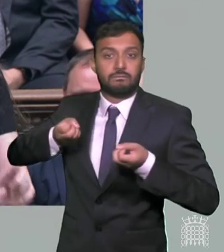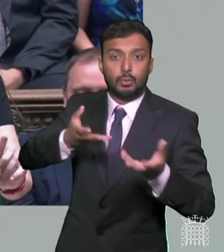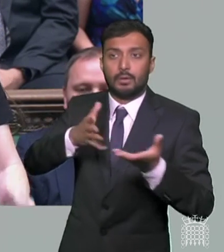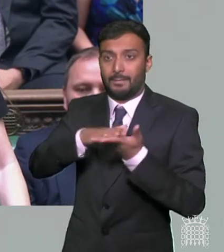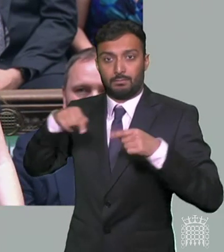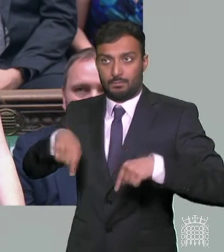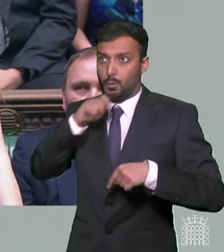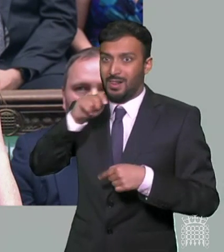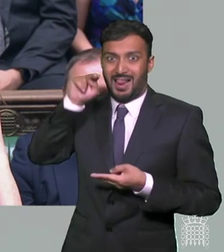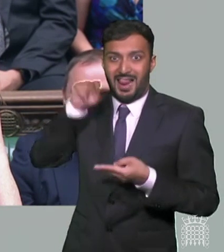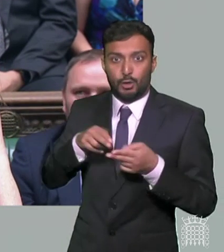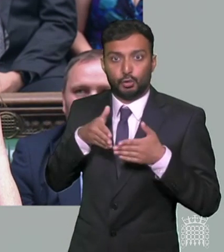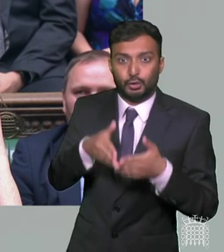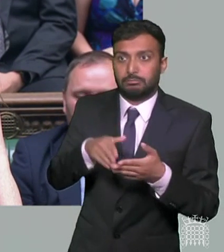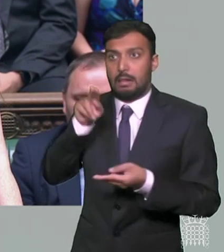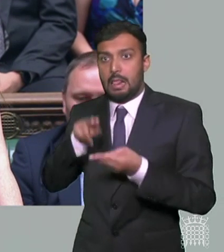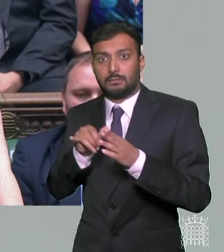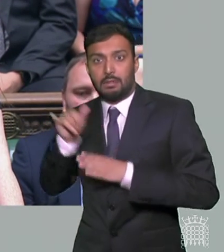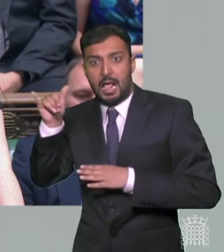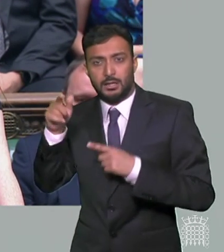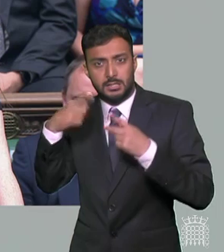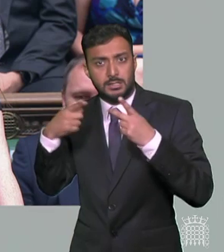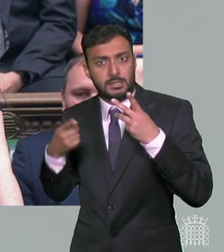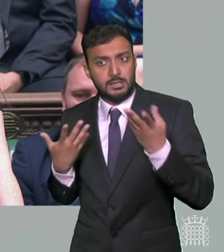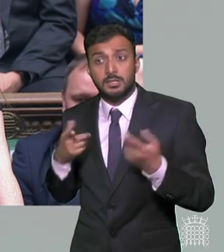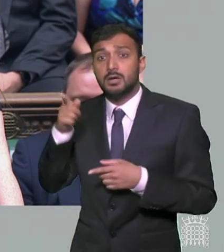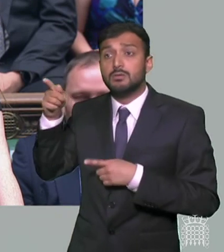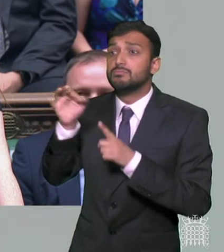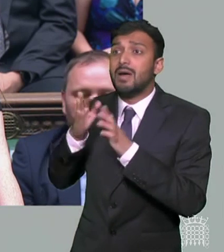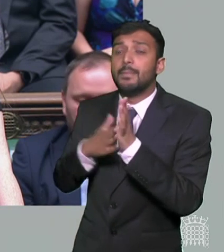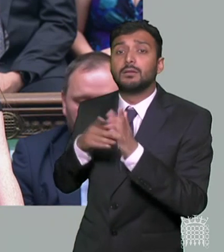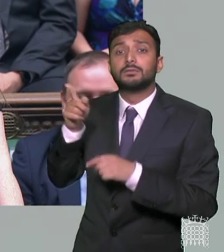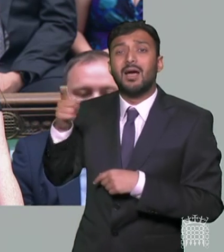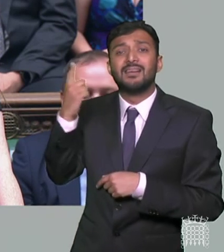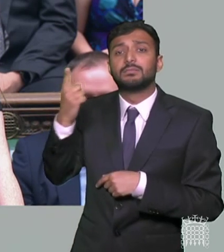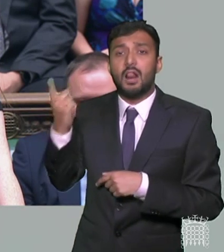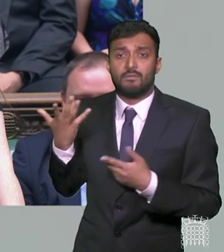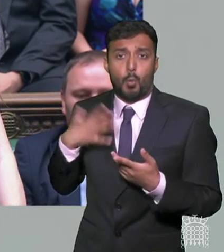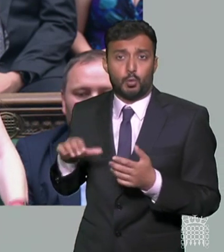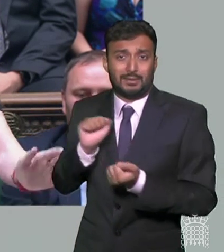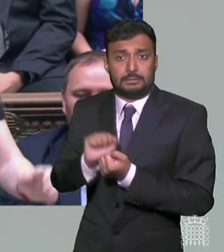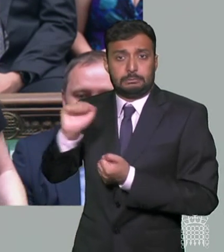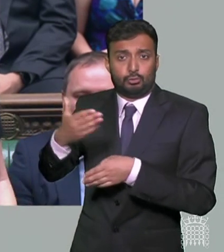The only thing the Prime Minister is interested in is defending his own job.